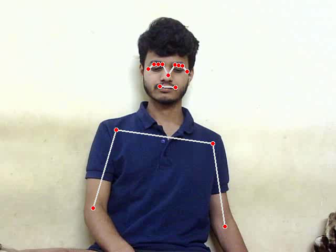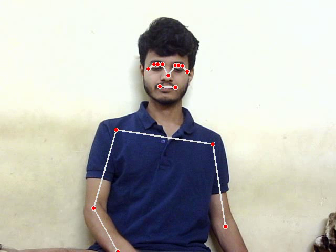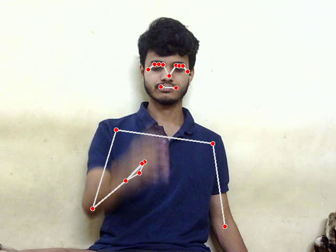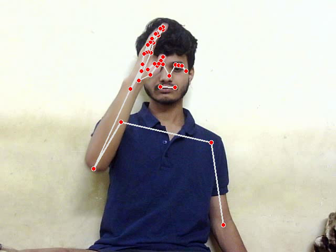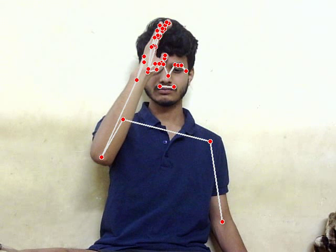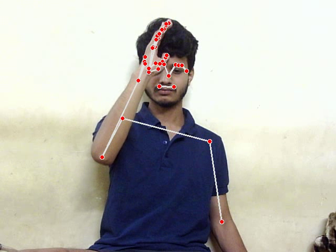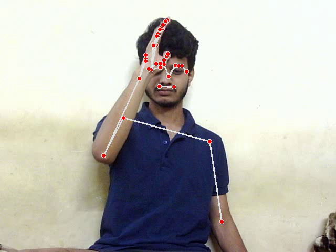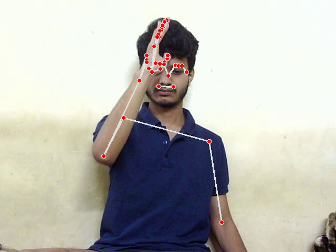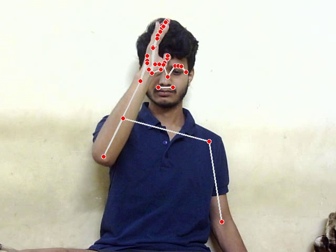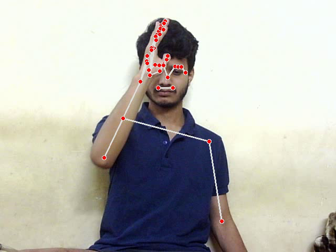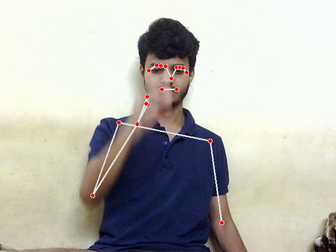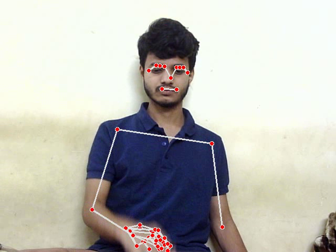father